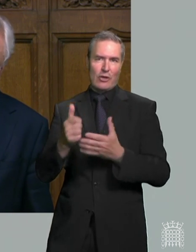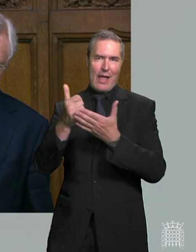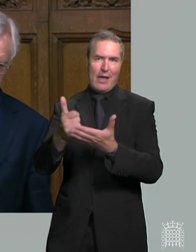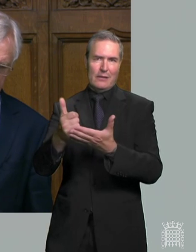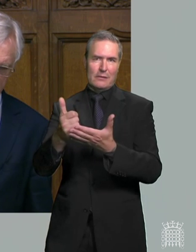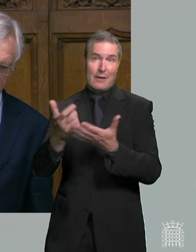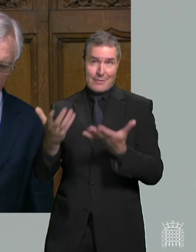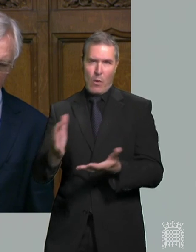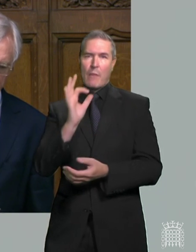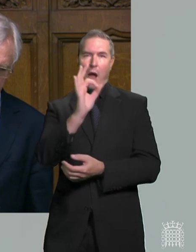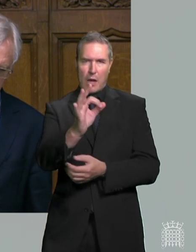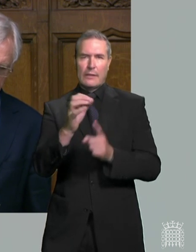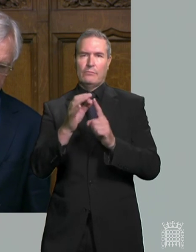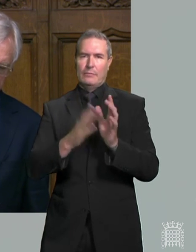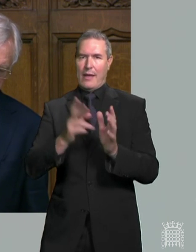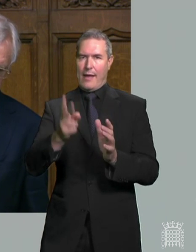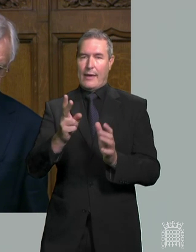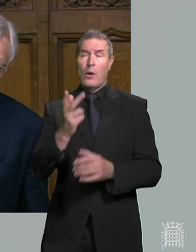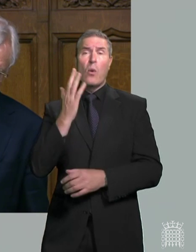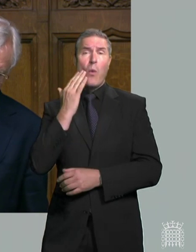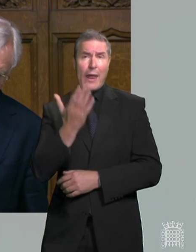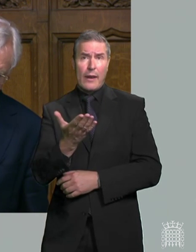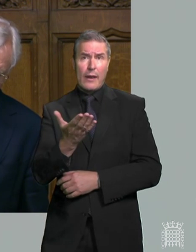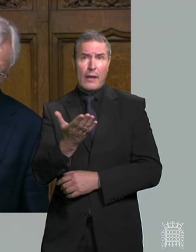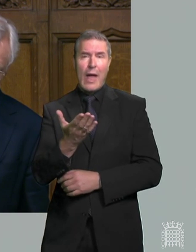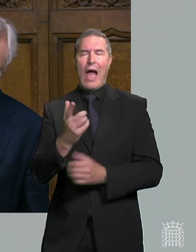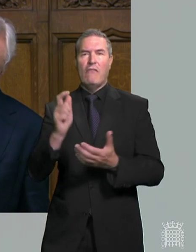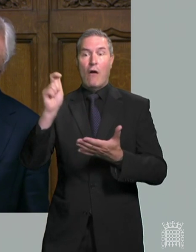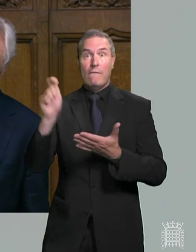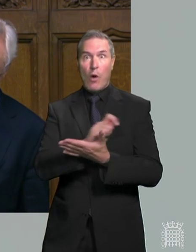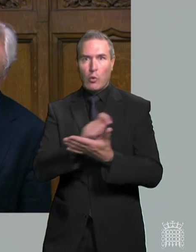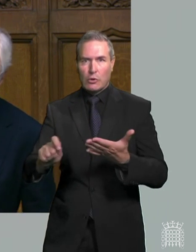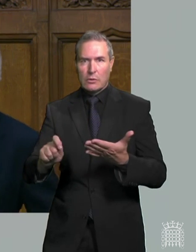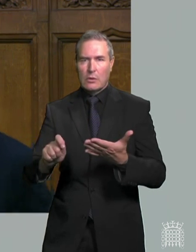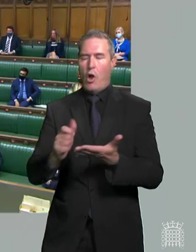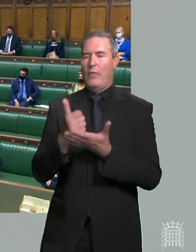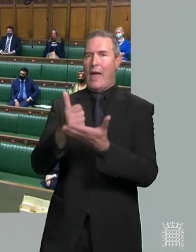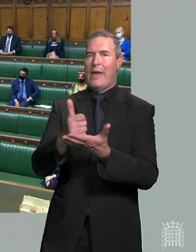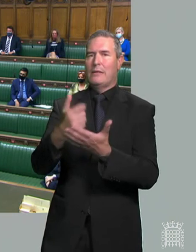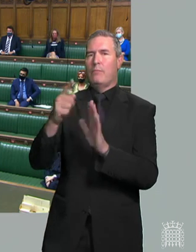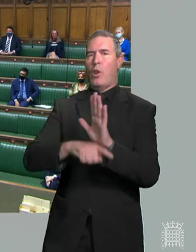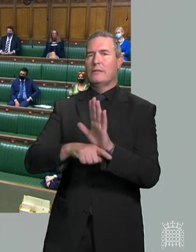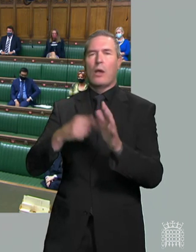I ask the Prime Minister again: when are we going to get a binding vote on the Government’s aid policy?